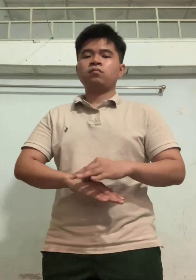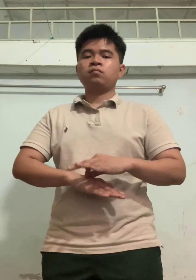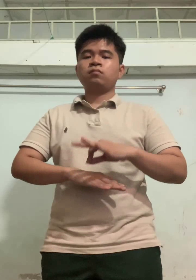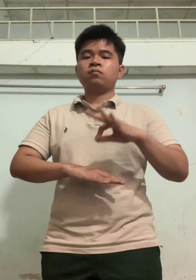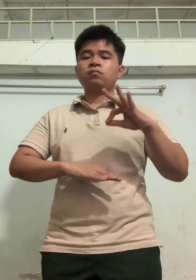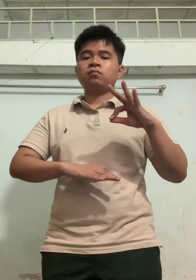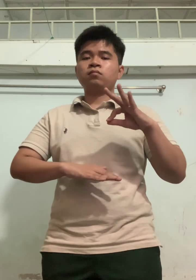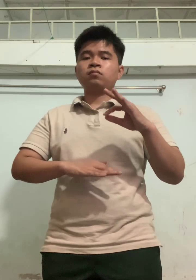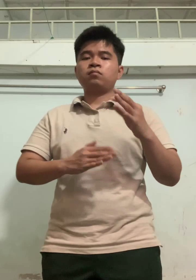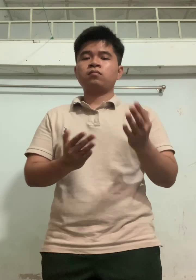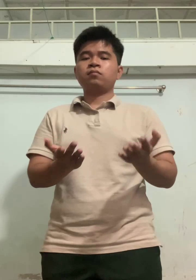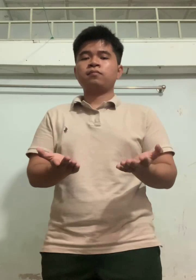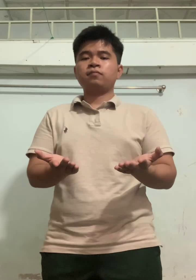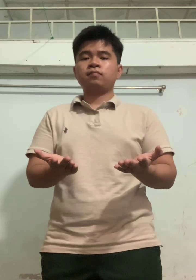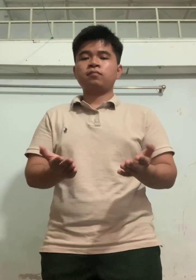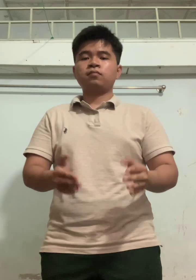tuan nay